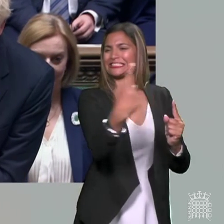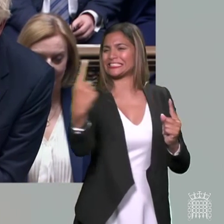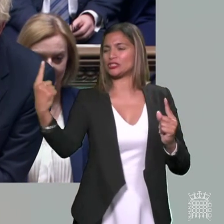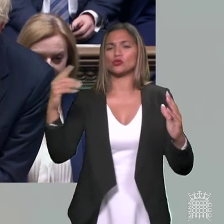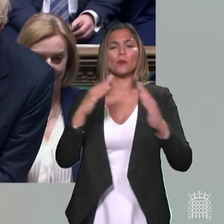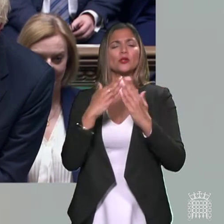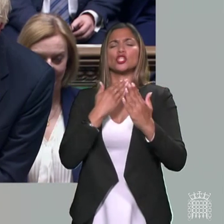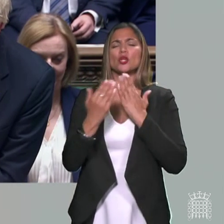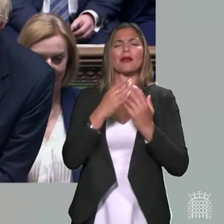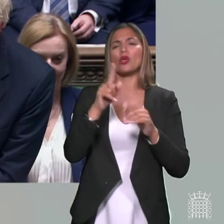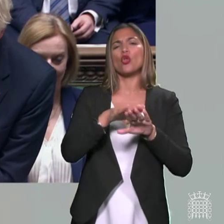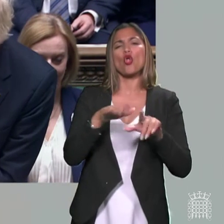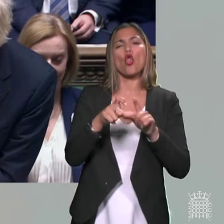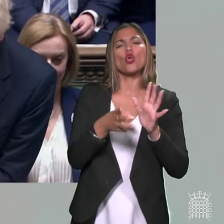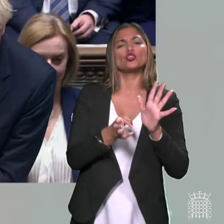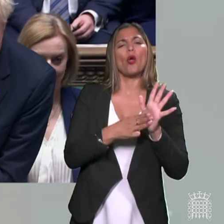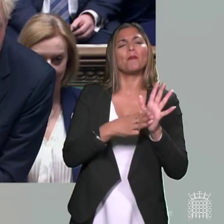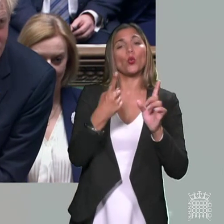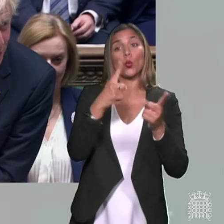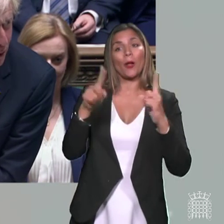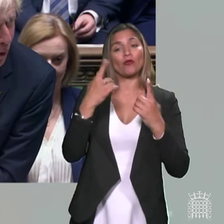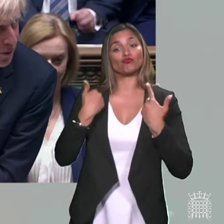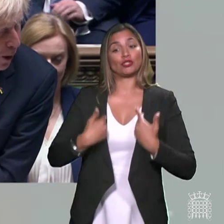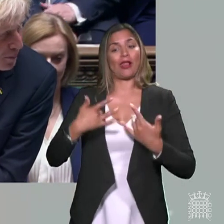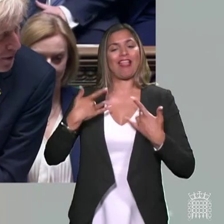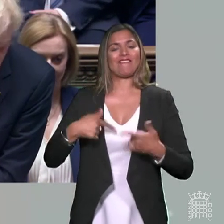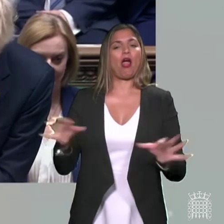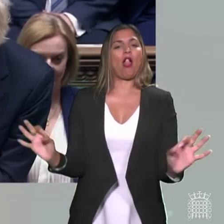Doms or non-doms, I don’t mind.